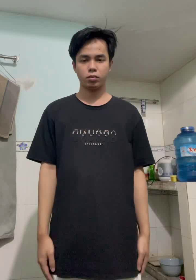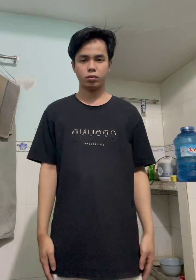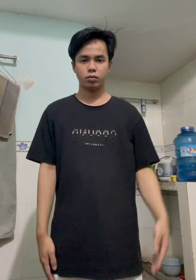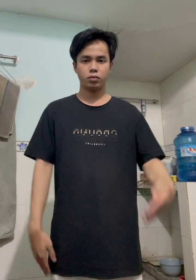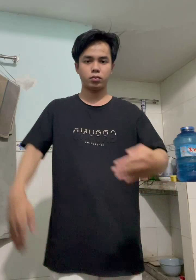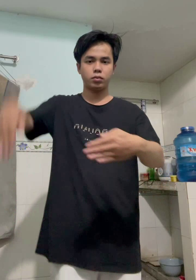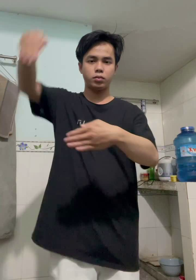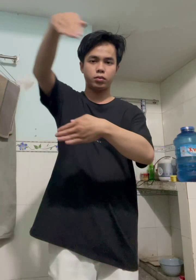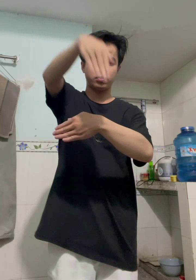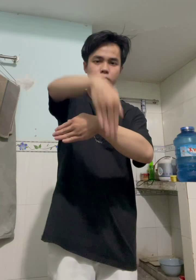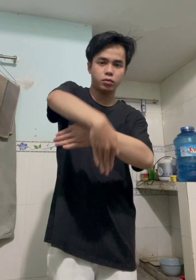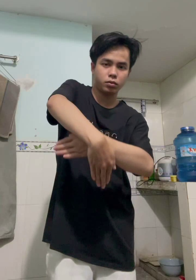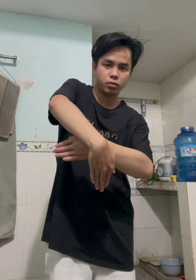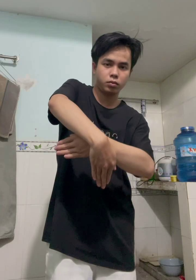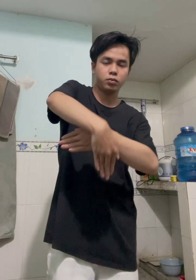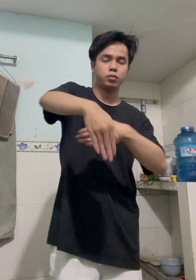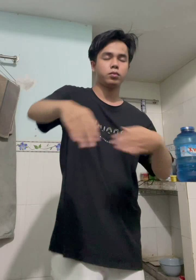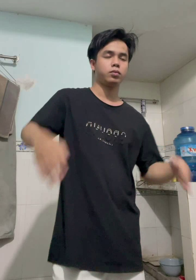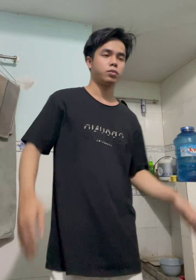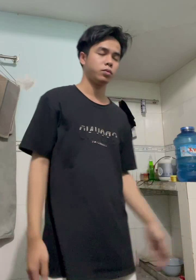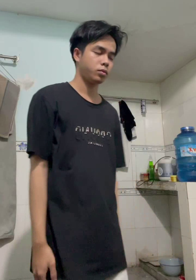buoi chieu